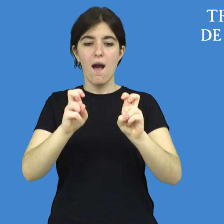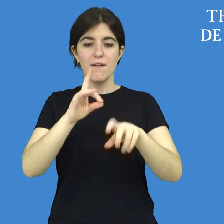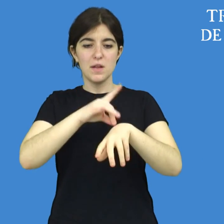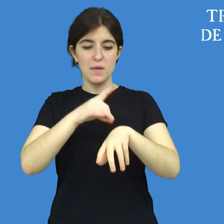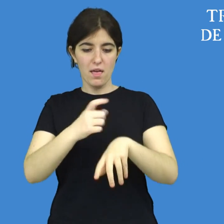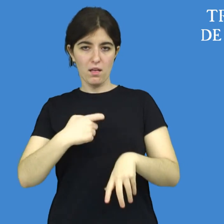enfermo